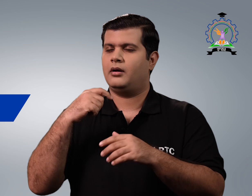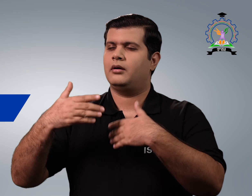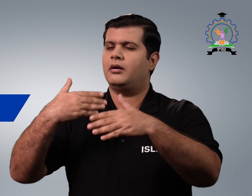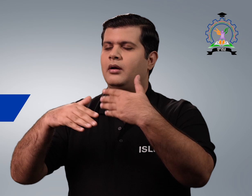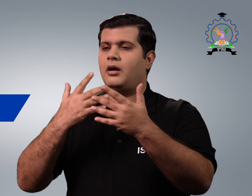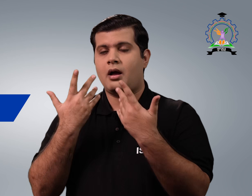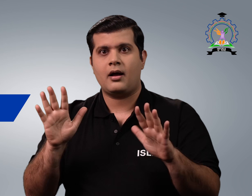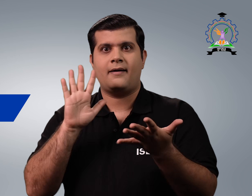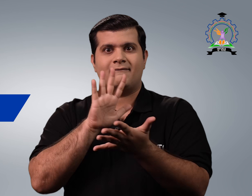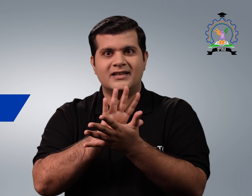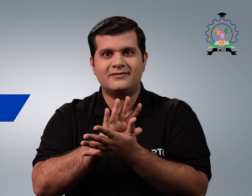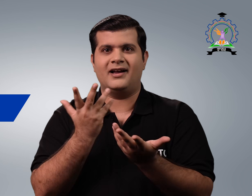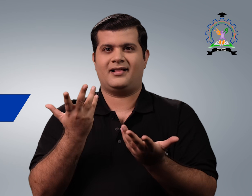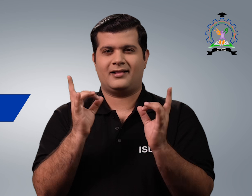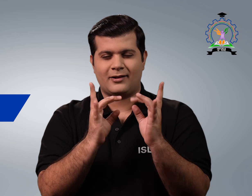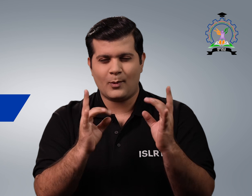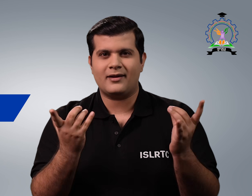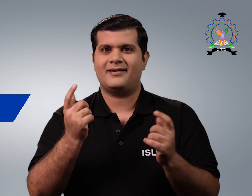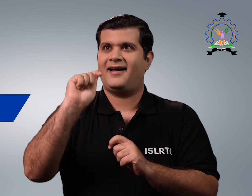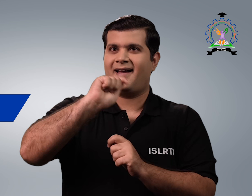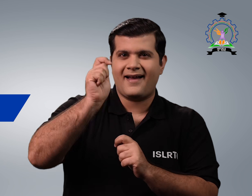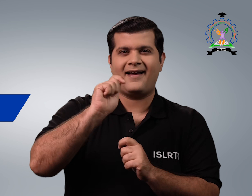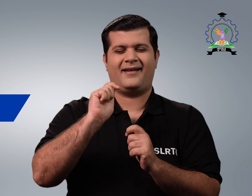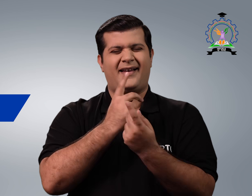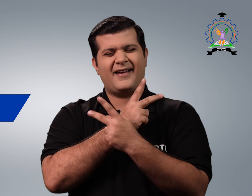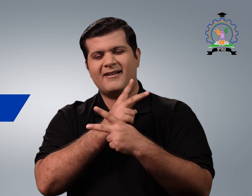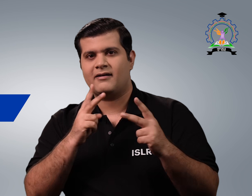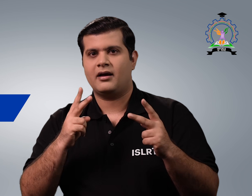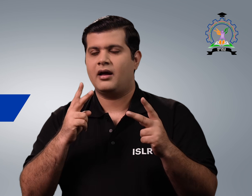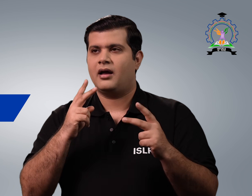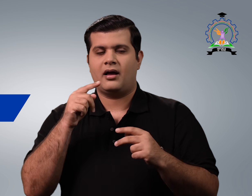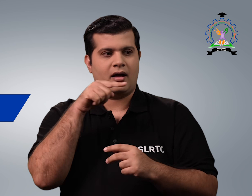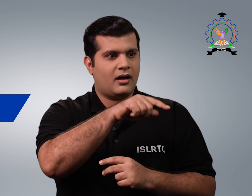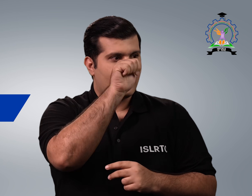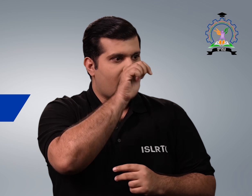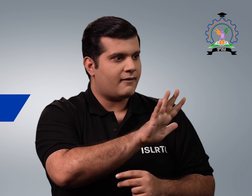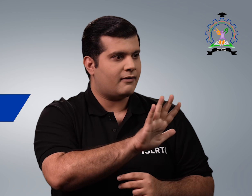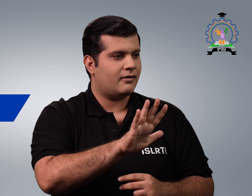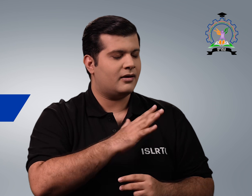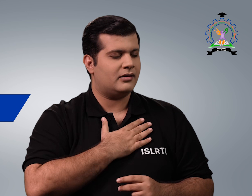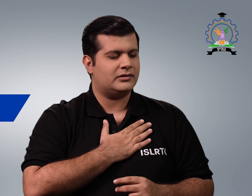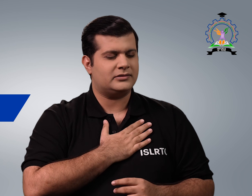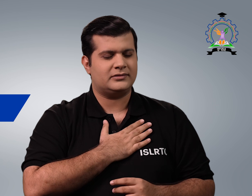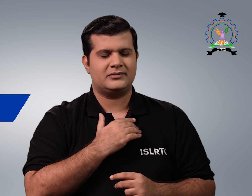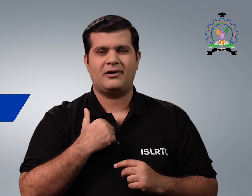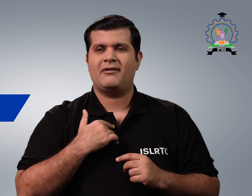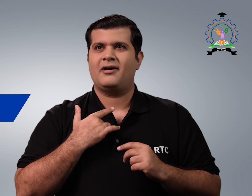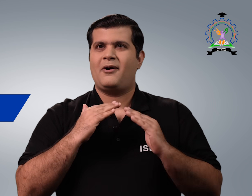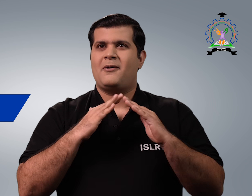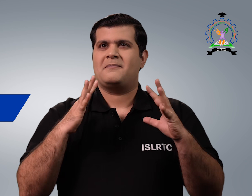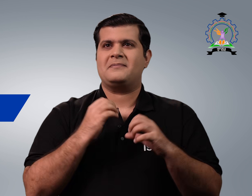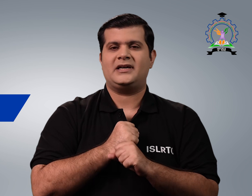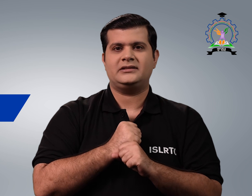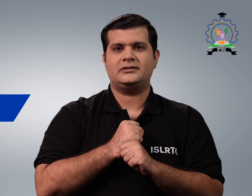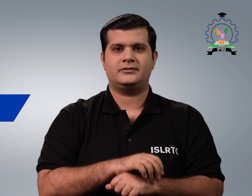I might feel homesick during festivals or special occasions.